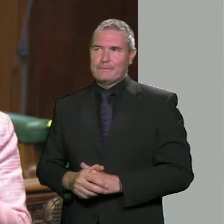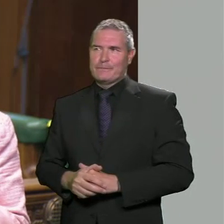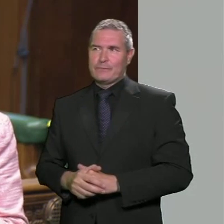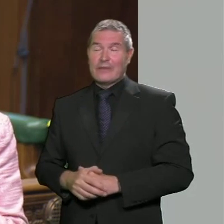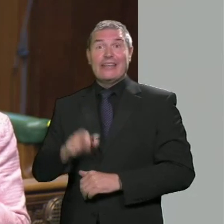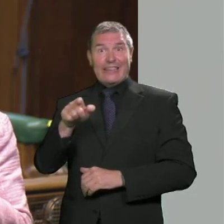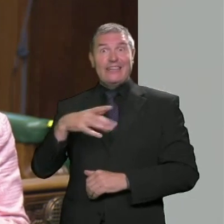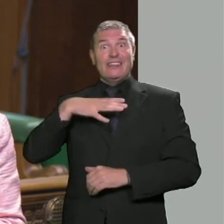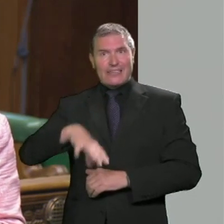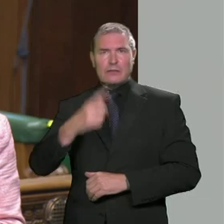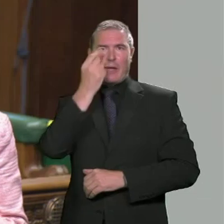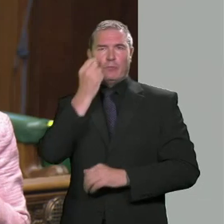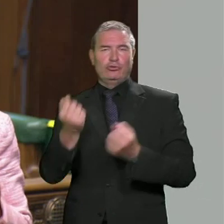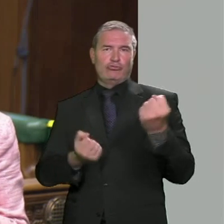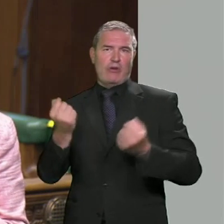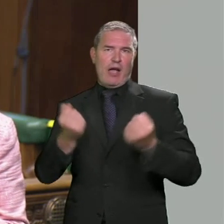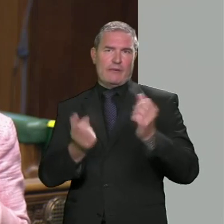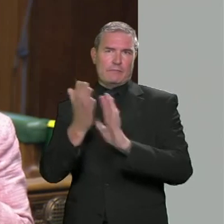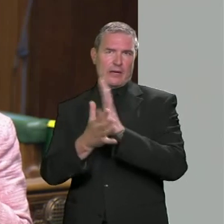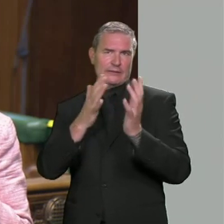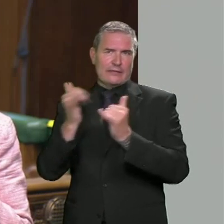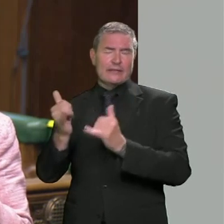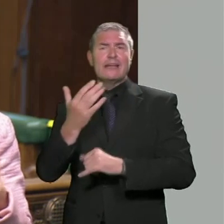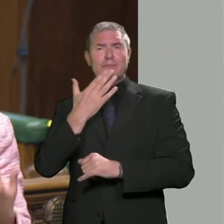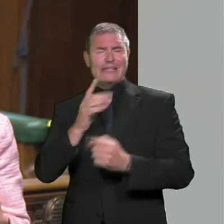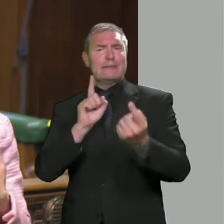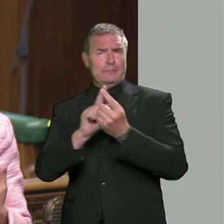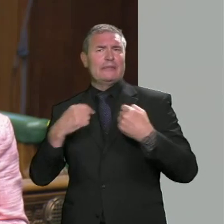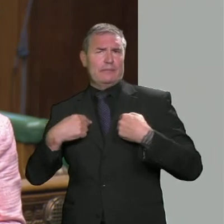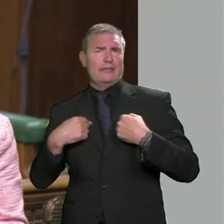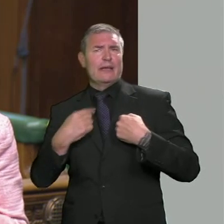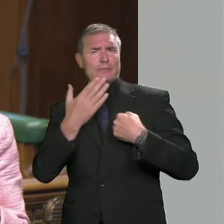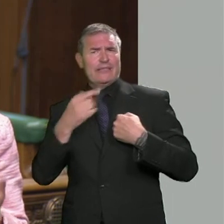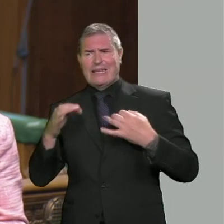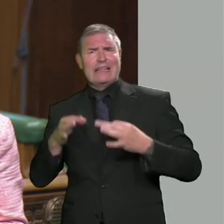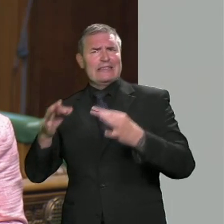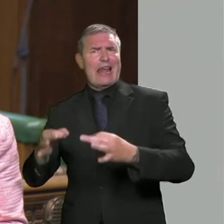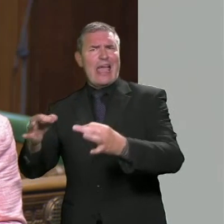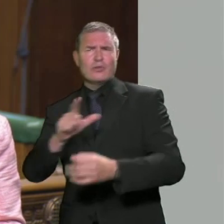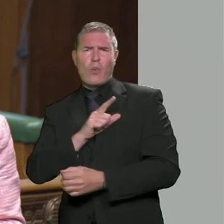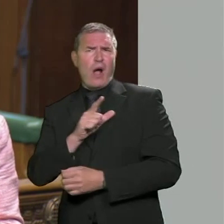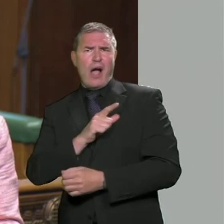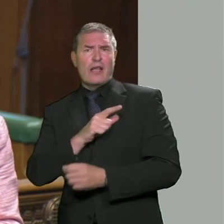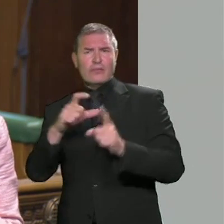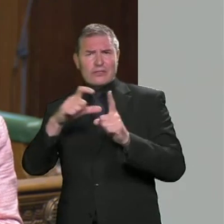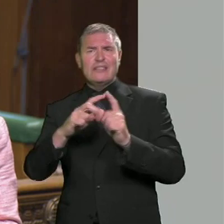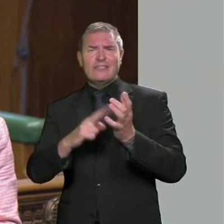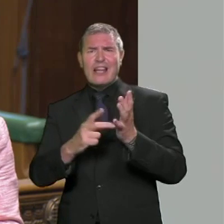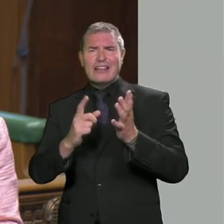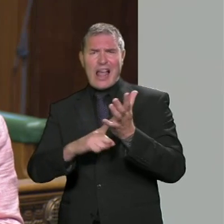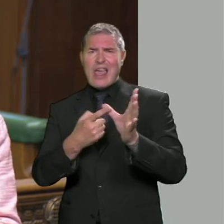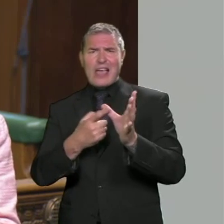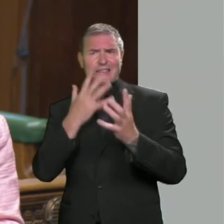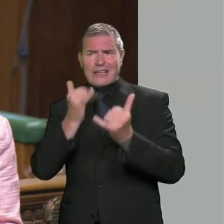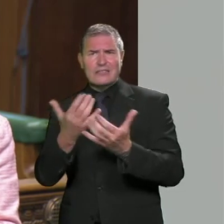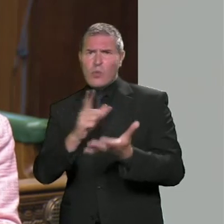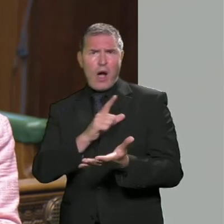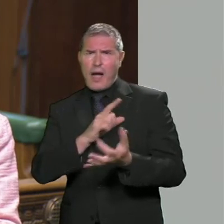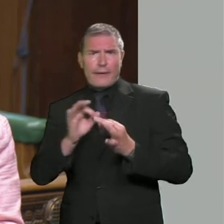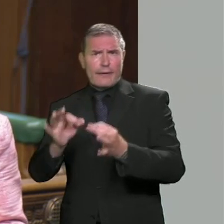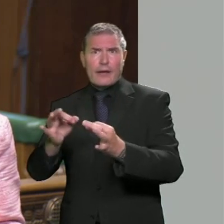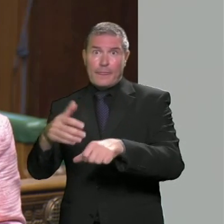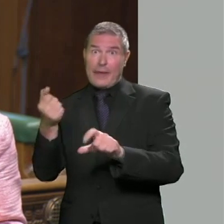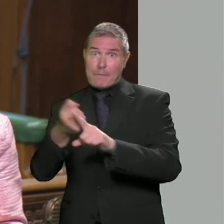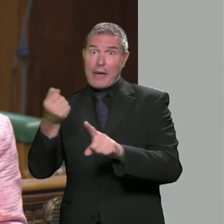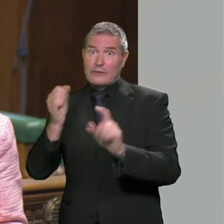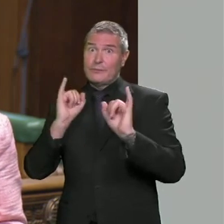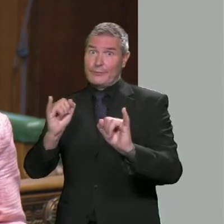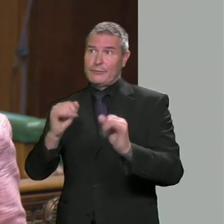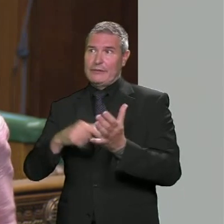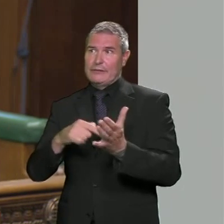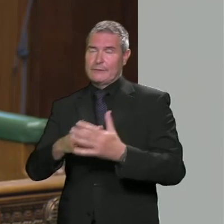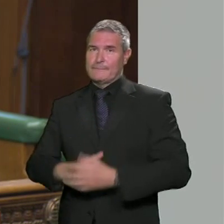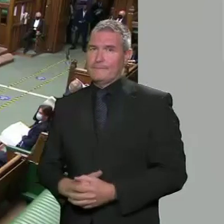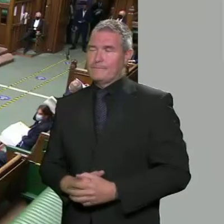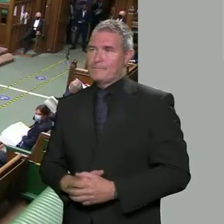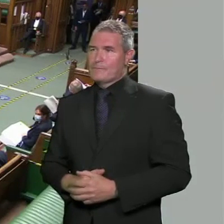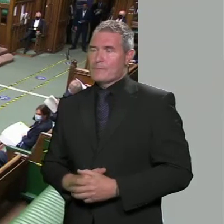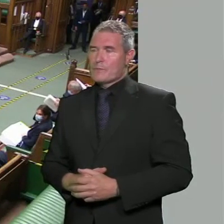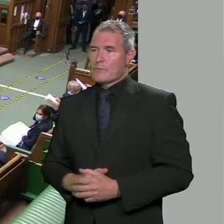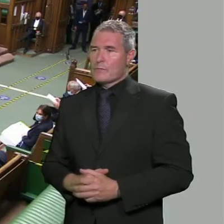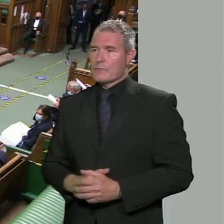Being able to drive is crucial. Will the Prime Minister meet me to discuss the delays in the scheduling of Driver and Vehicle Standards Agency theory tests, and the impracticality of the locations being offered?